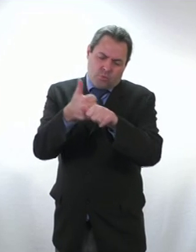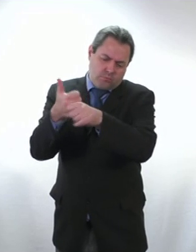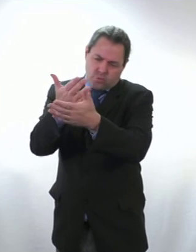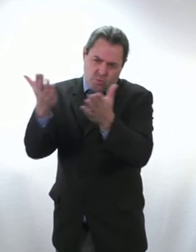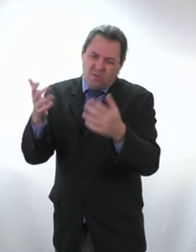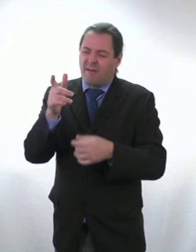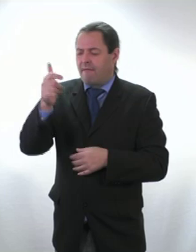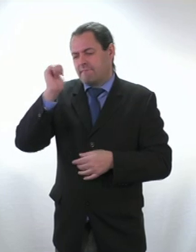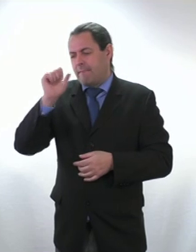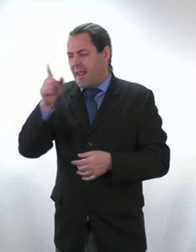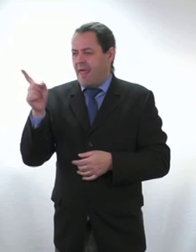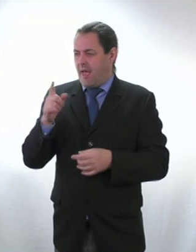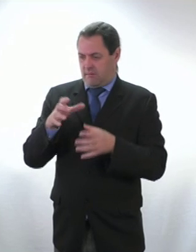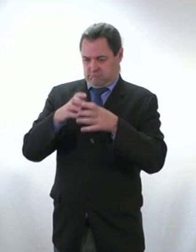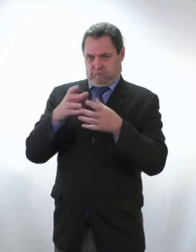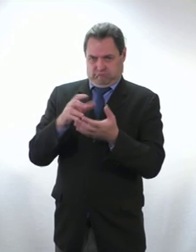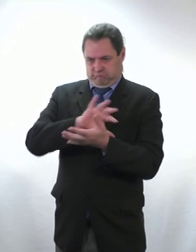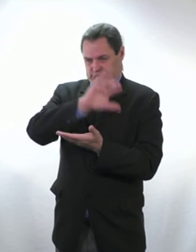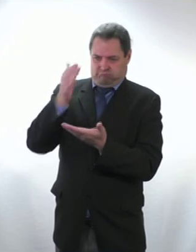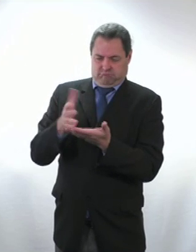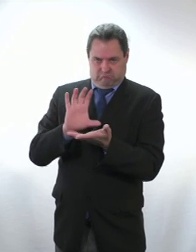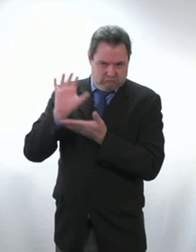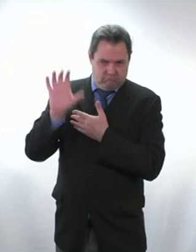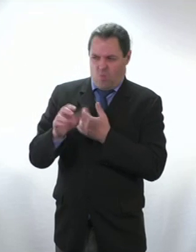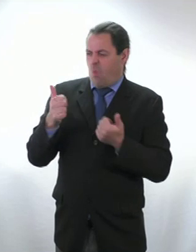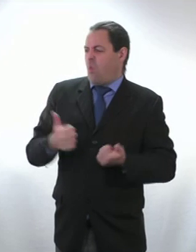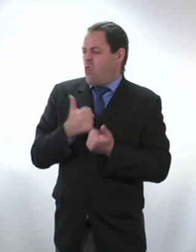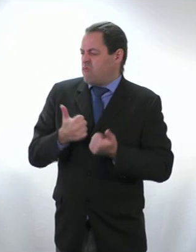She will be familiar with the big package that we have already brought in.